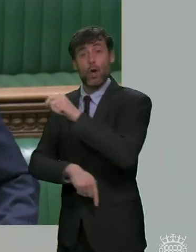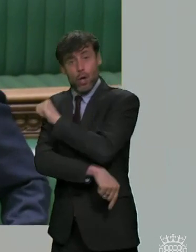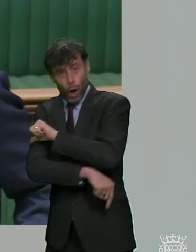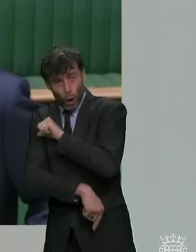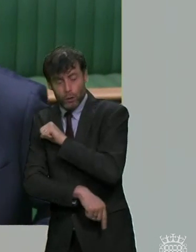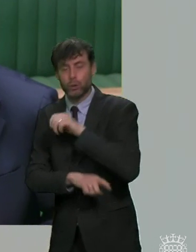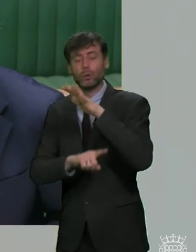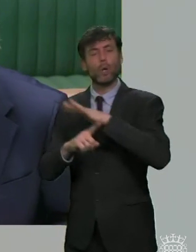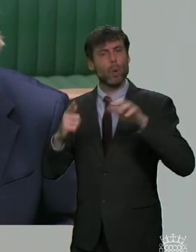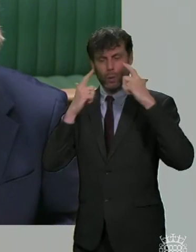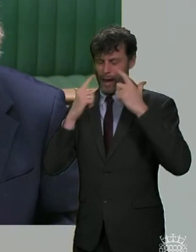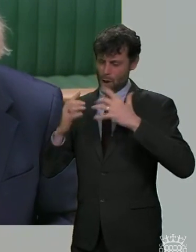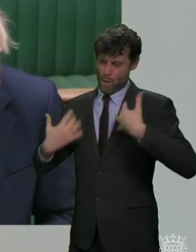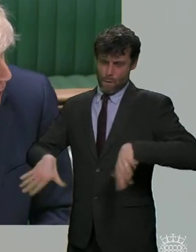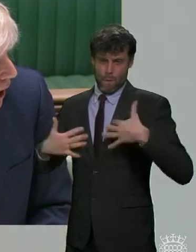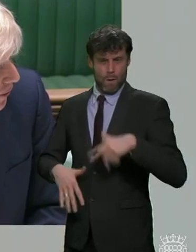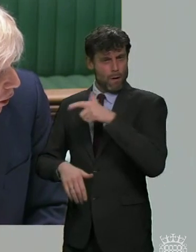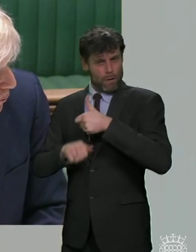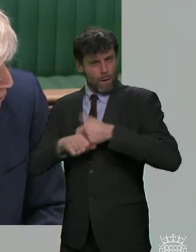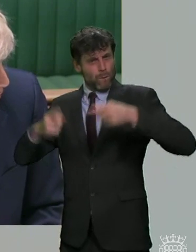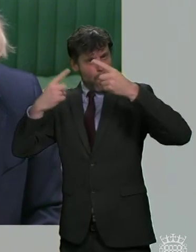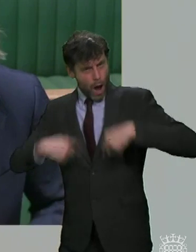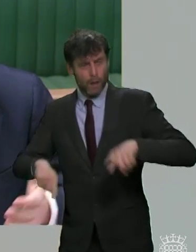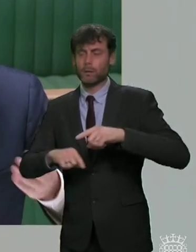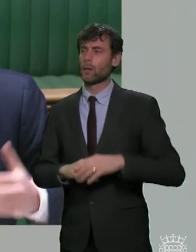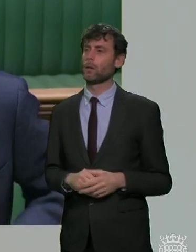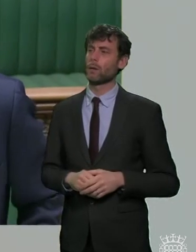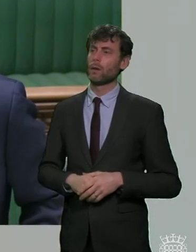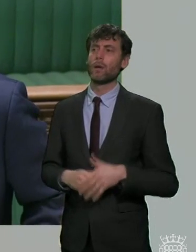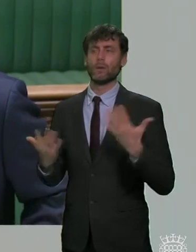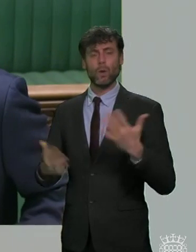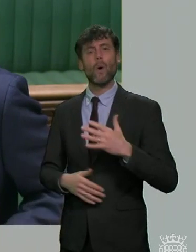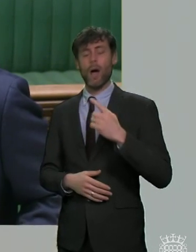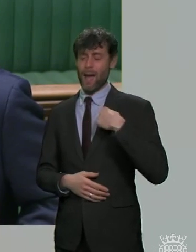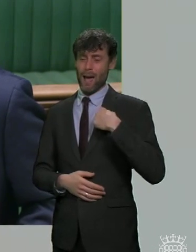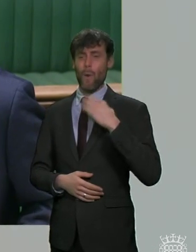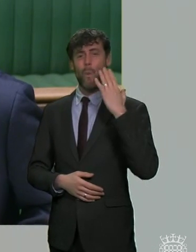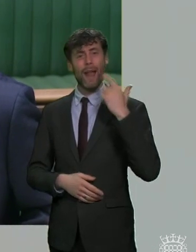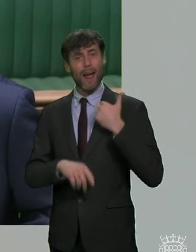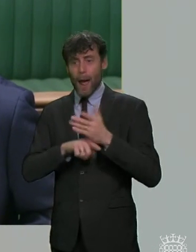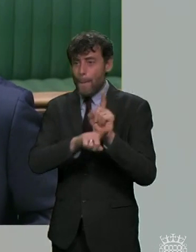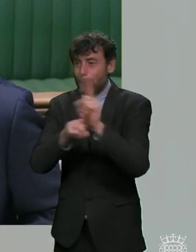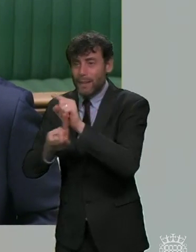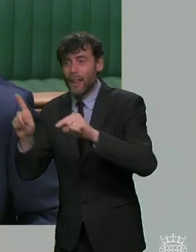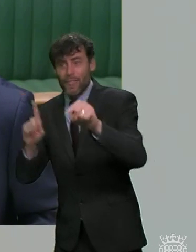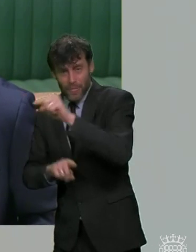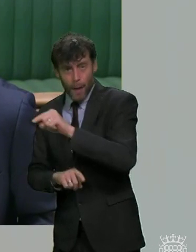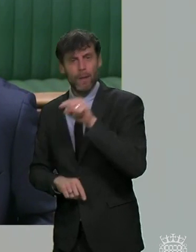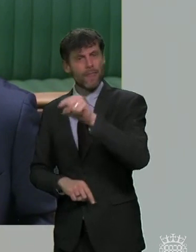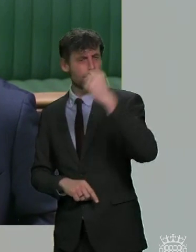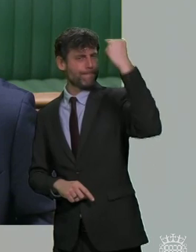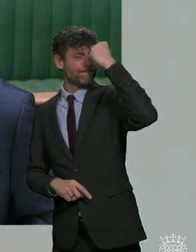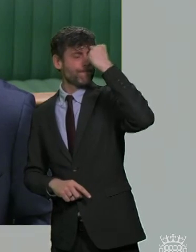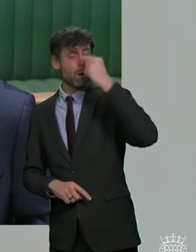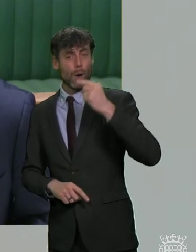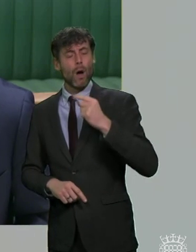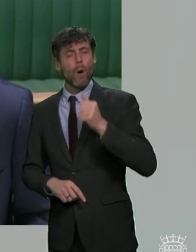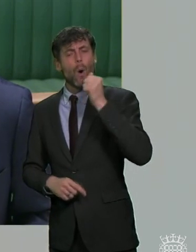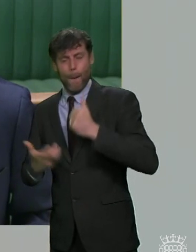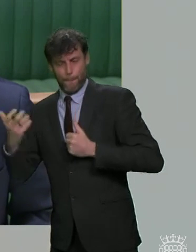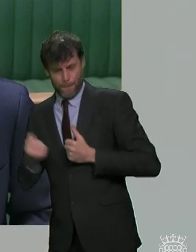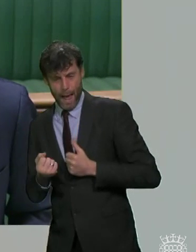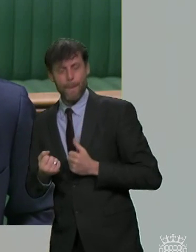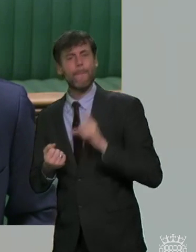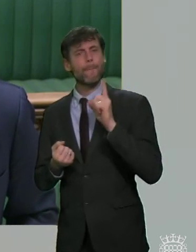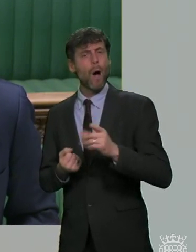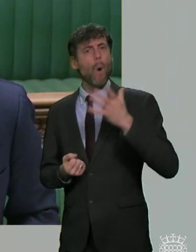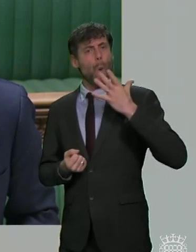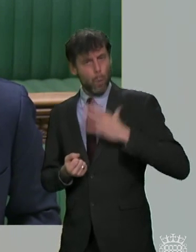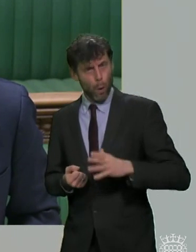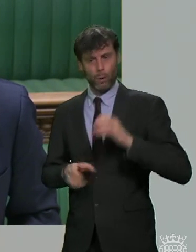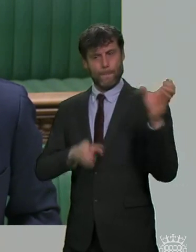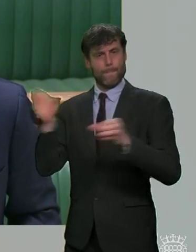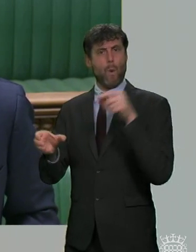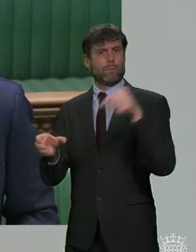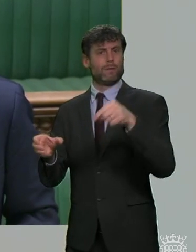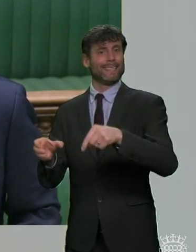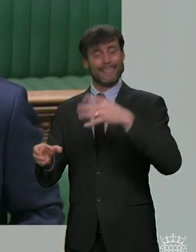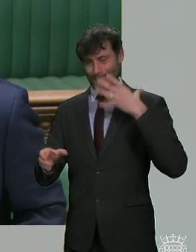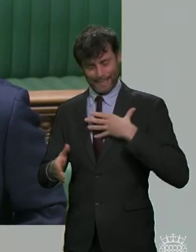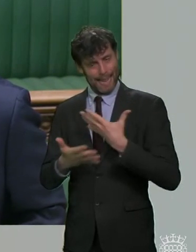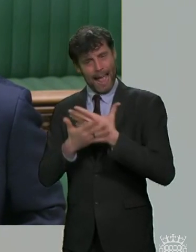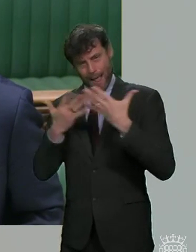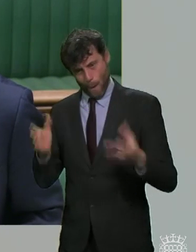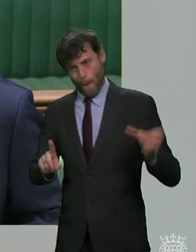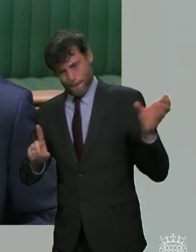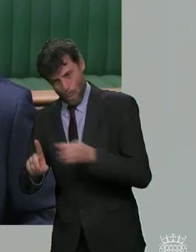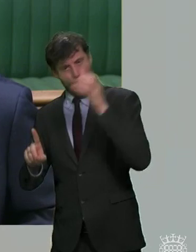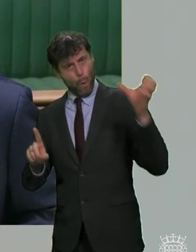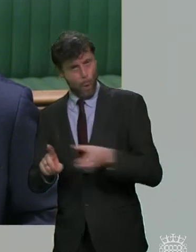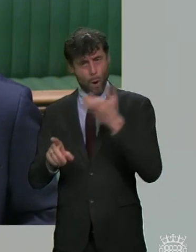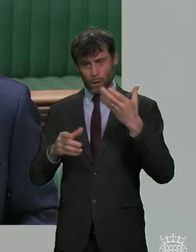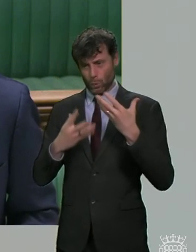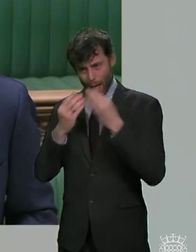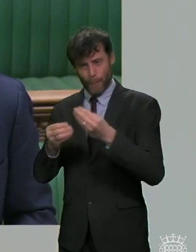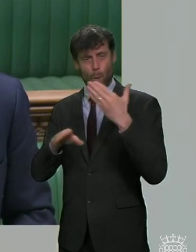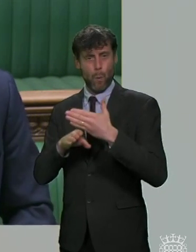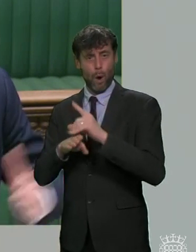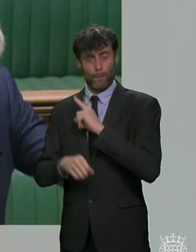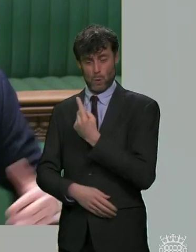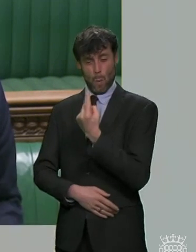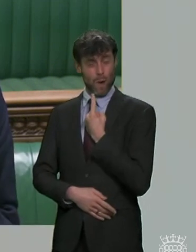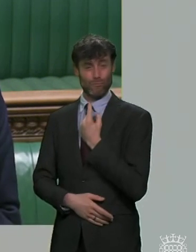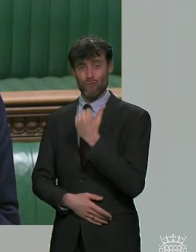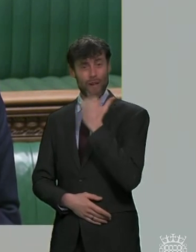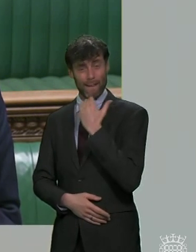One of the things that they tell me when I go to hospitals, as I know the right honourable and learned Gentleman does too, is that in addition to pay one of their top concerns is to have more colleagues on the wards to help them with the undoubted stress and strains of the pandemic.